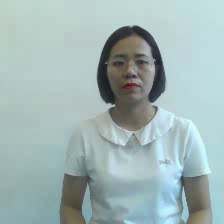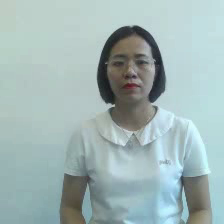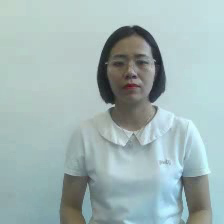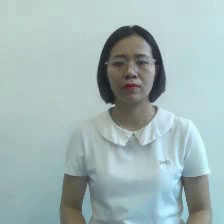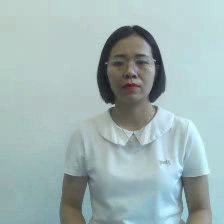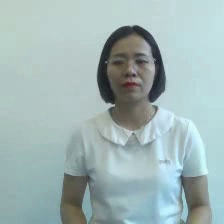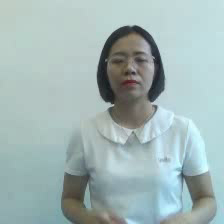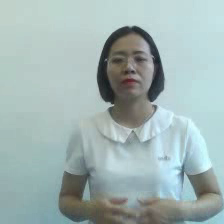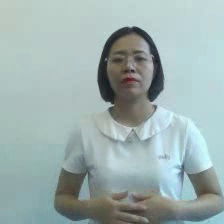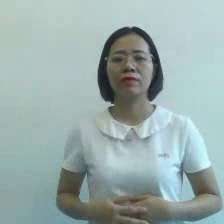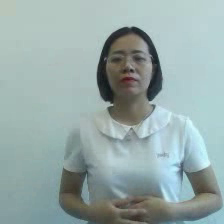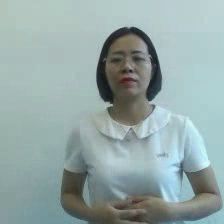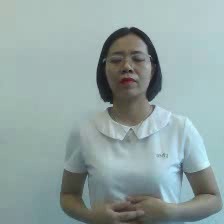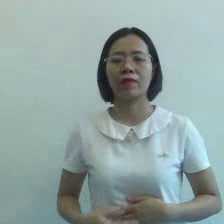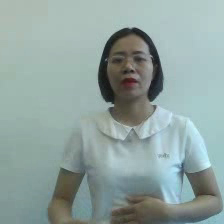Tôi